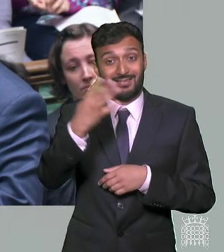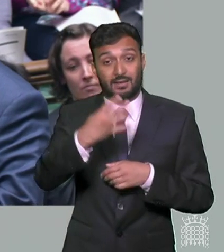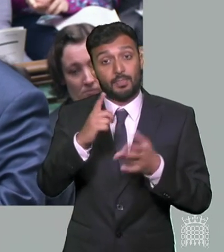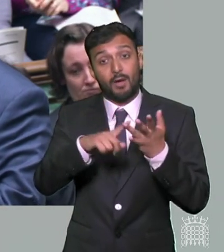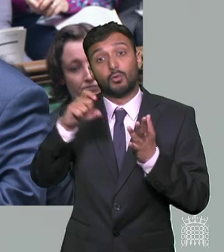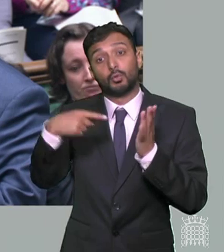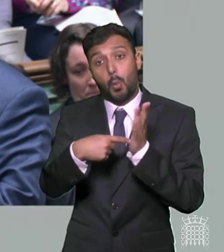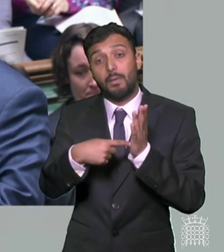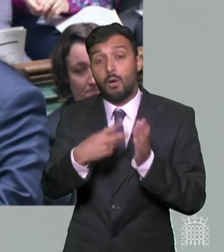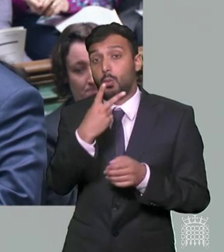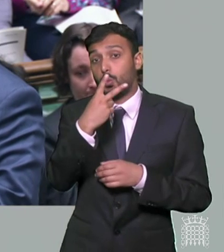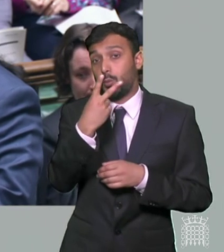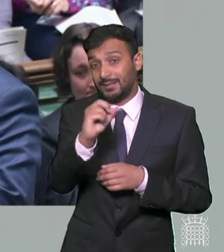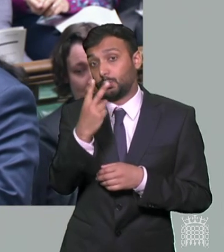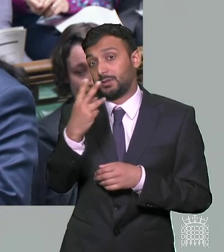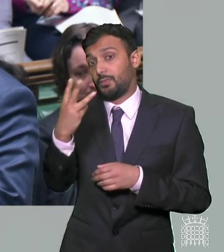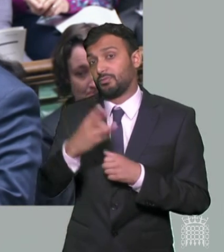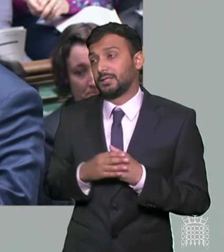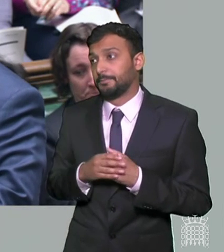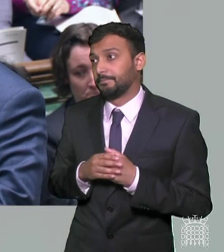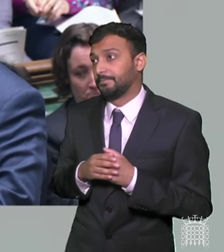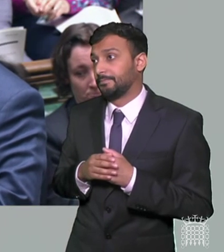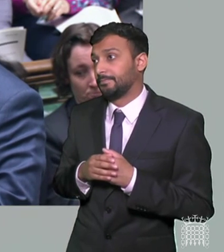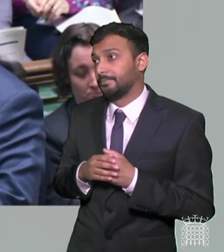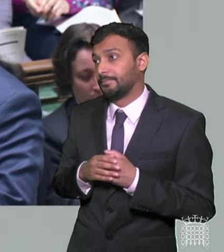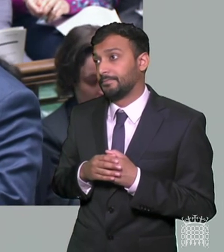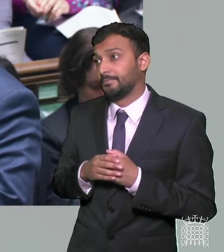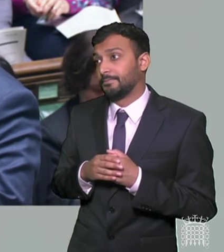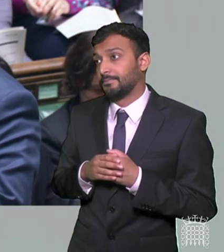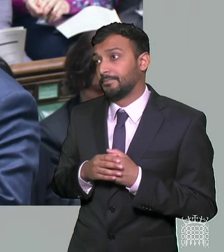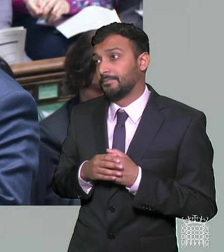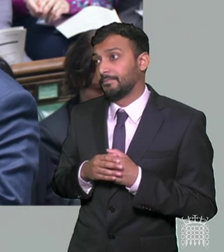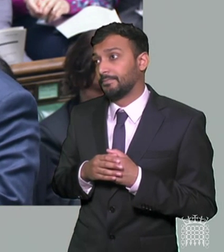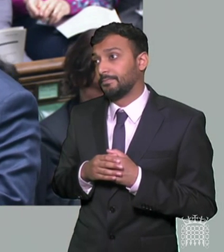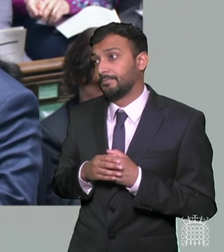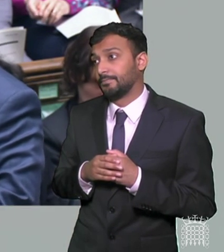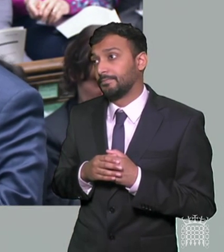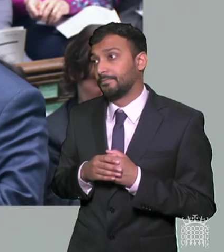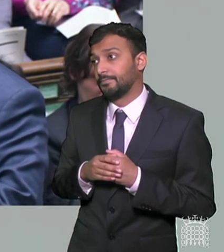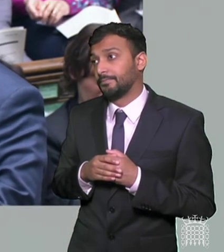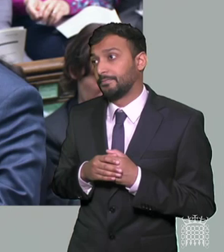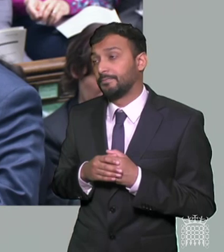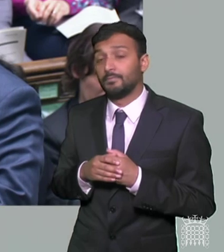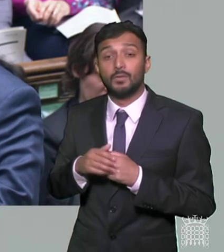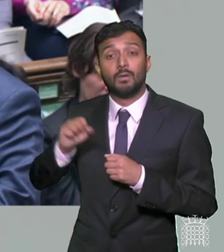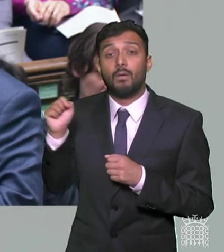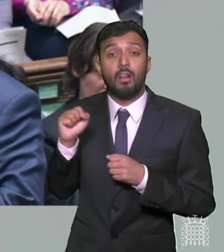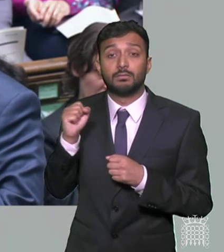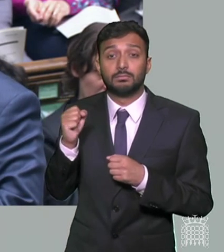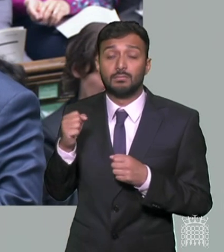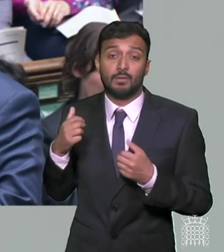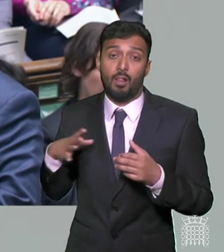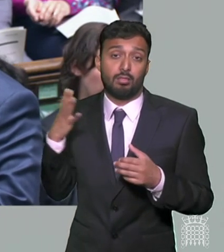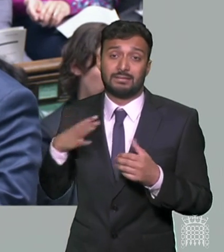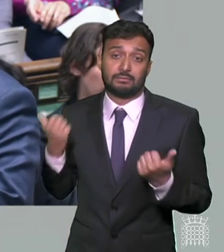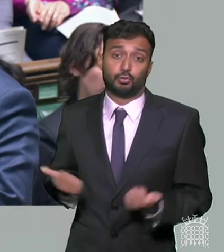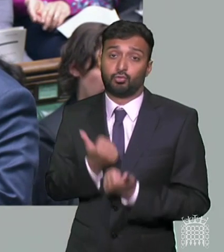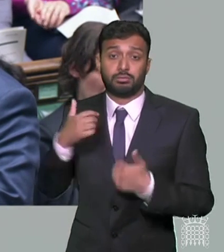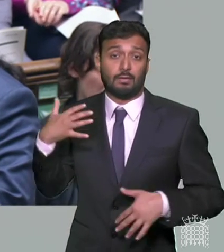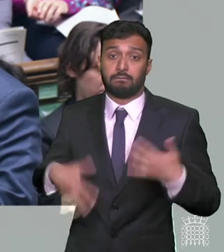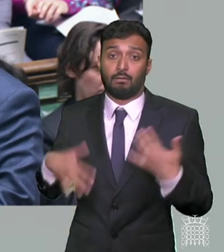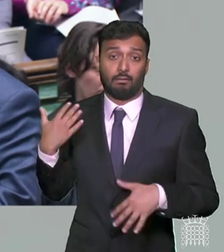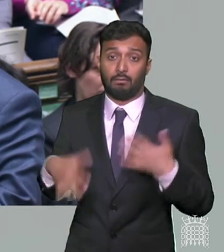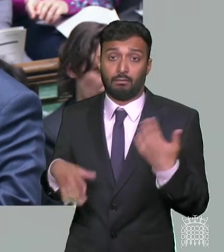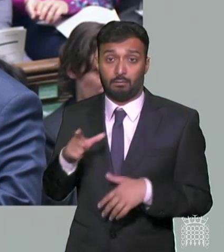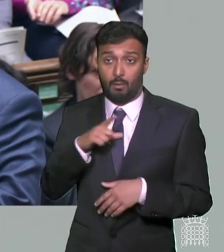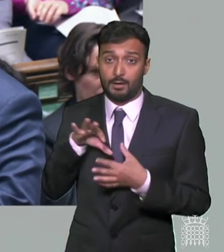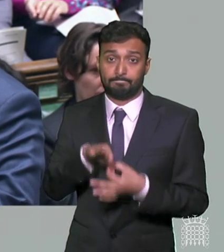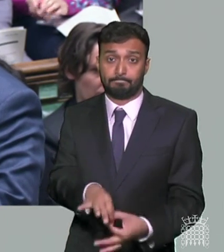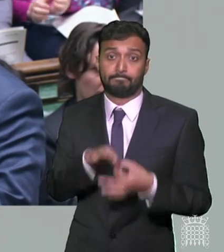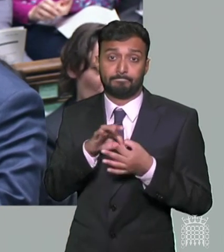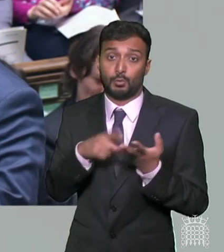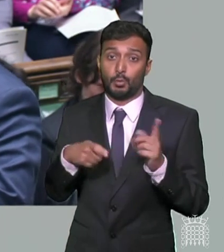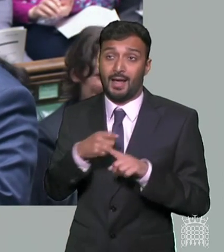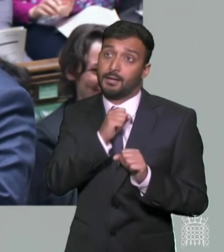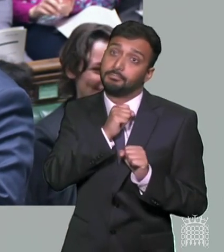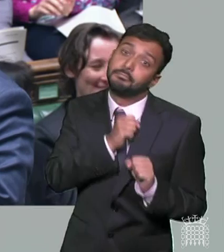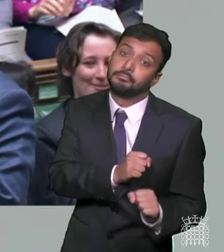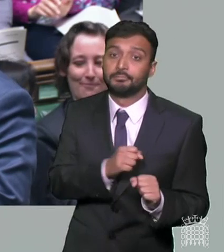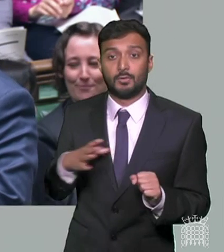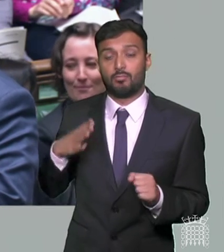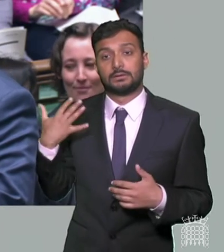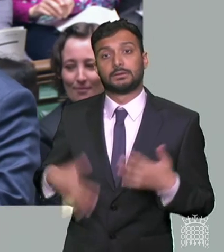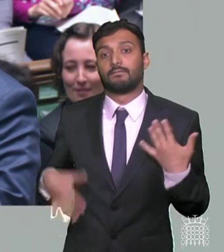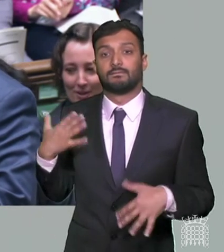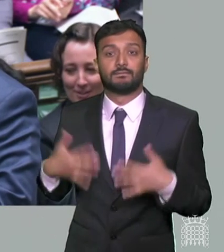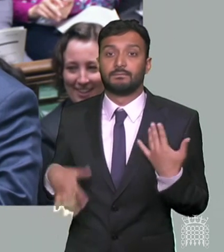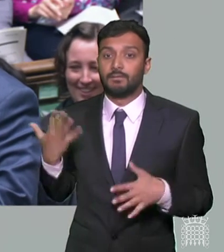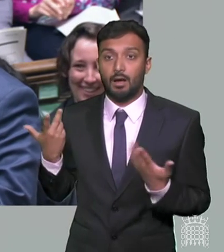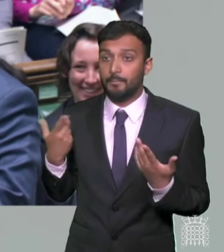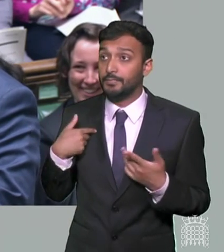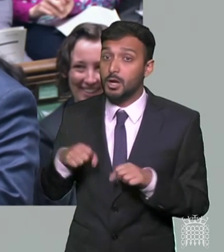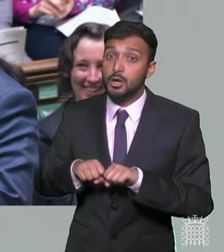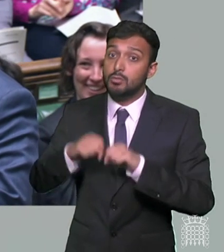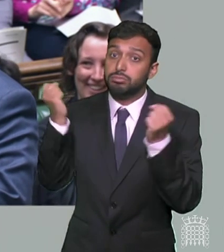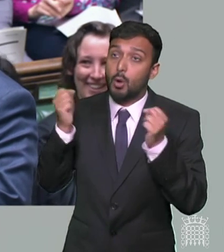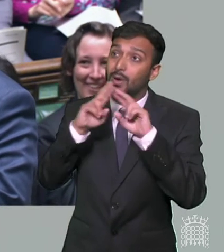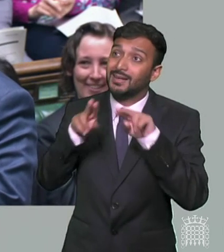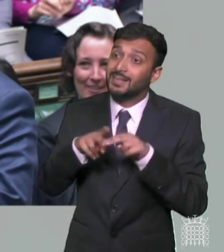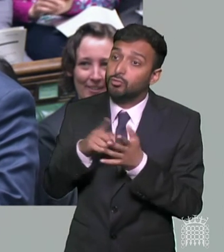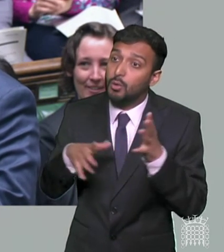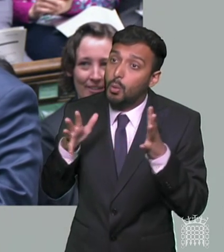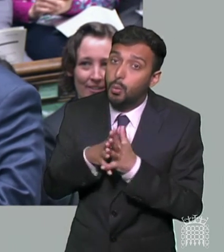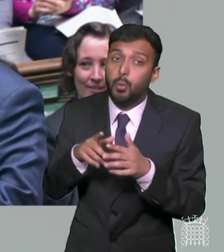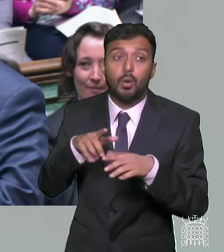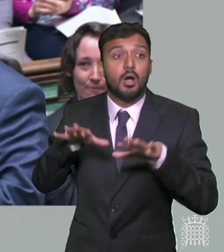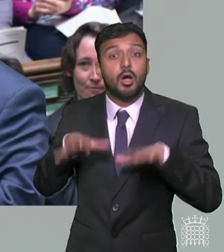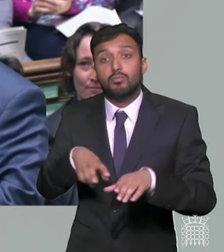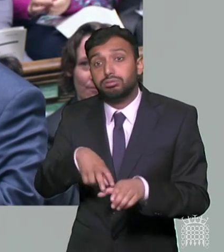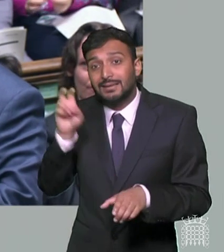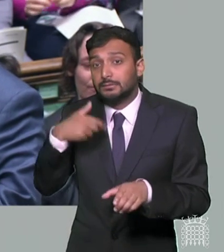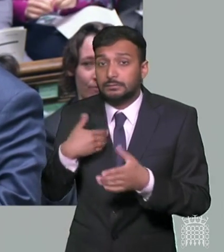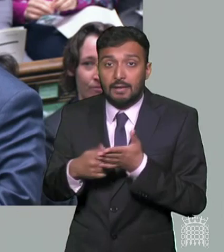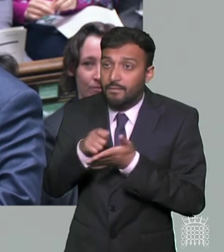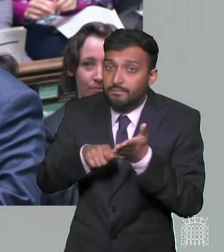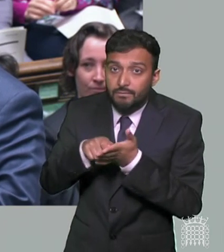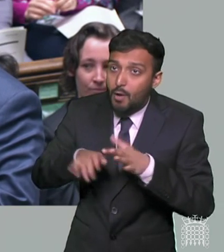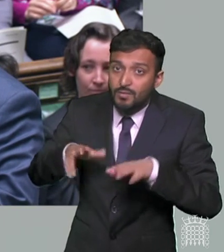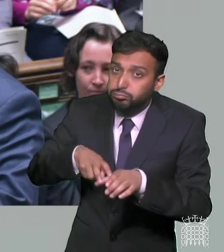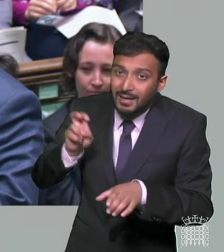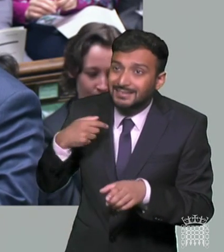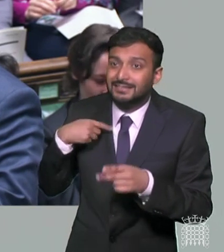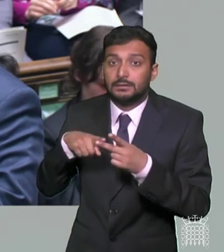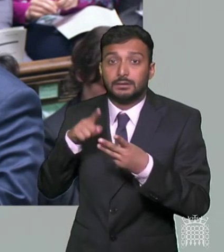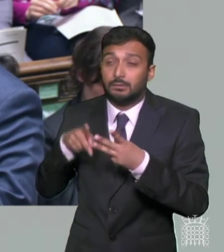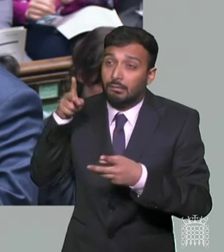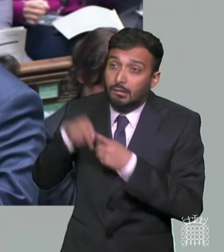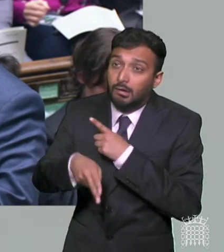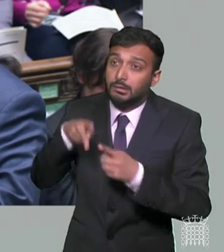The reality is that Scotland has already paid the price for not being independent, with Westminster Governments we did not vote for imposing policies that we do not support, breaking international law, dragging Scotland through a damaging Brexit we did not vote for, and delivering deep austerity cuts.